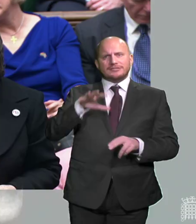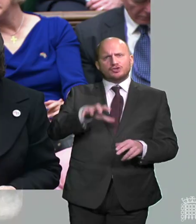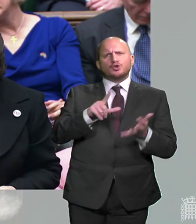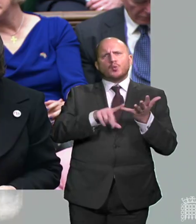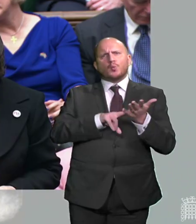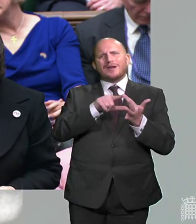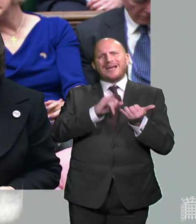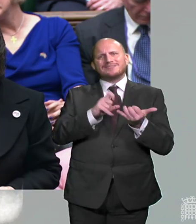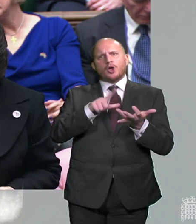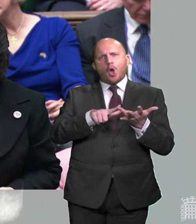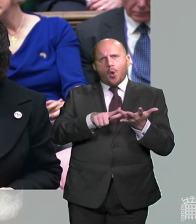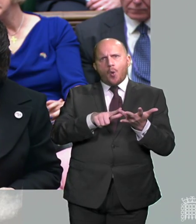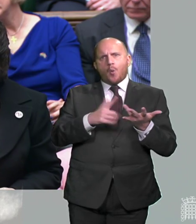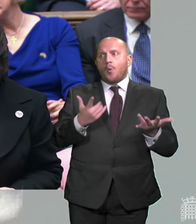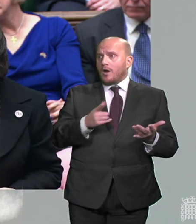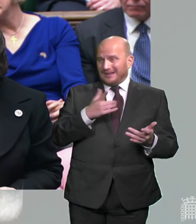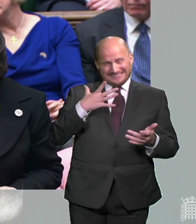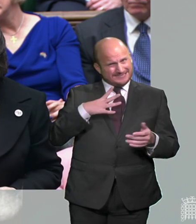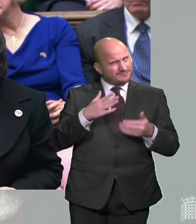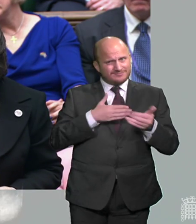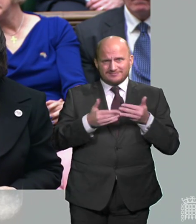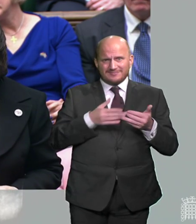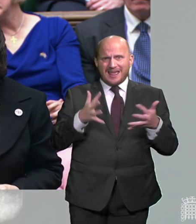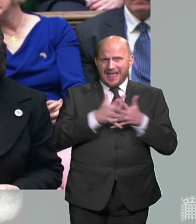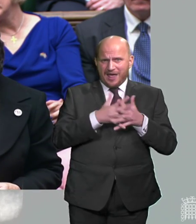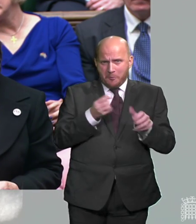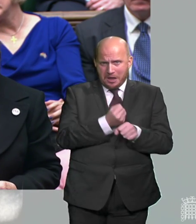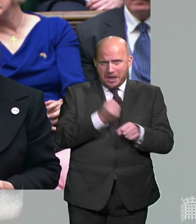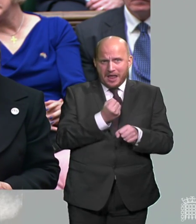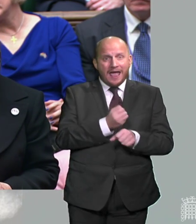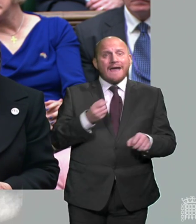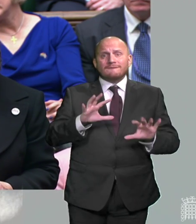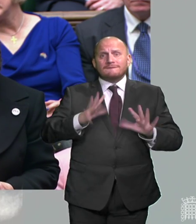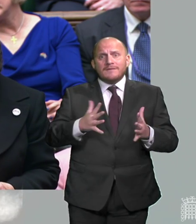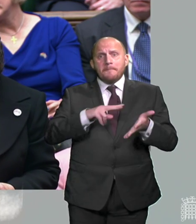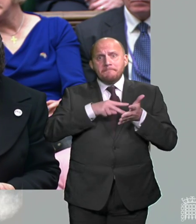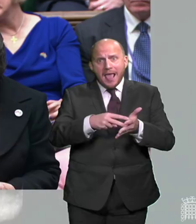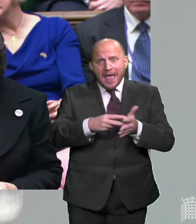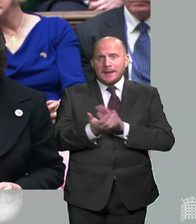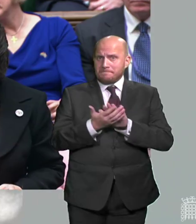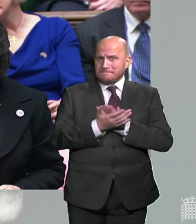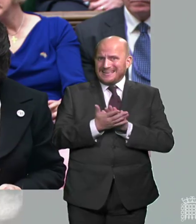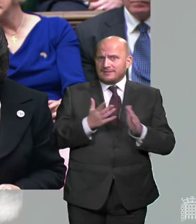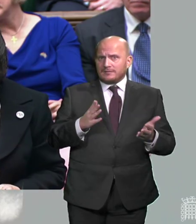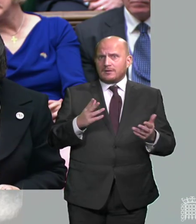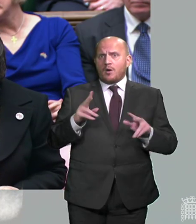If appropriate redevelopment is not agreed soon, the site risks losing its world heritage status.